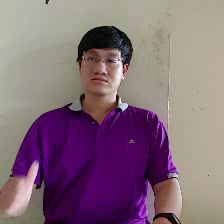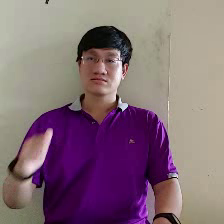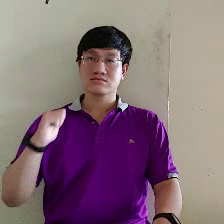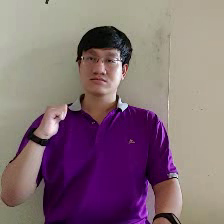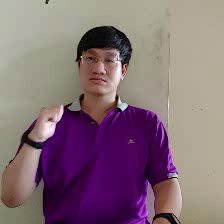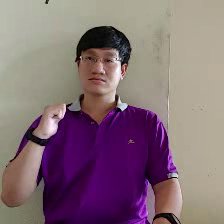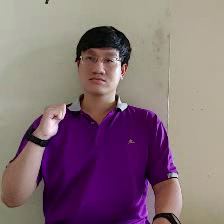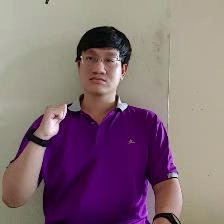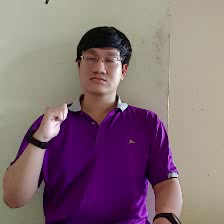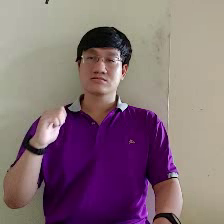Nghỉ ngơi